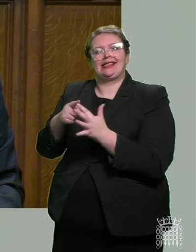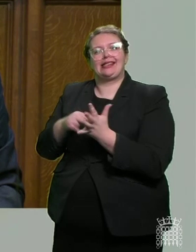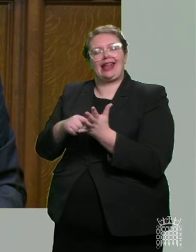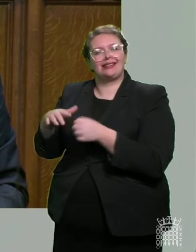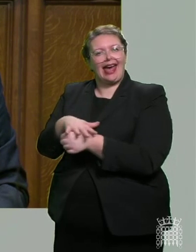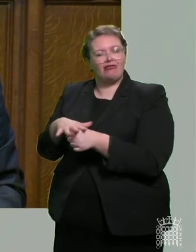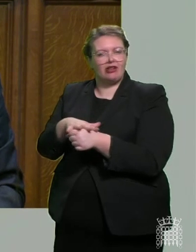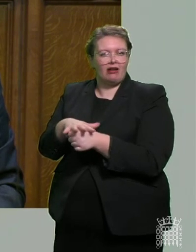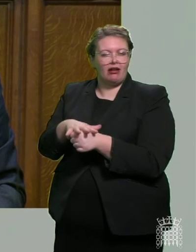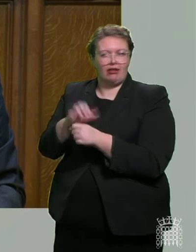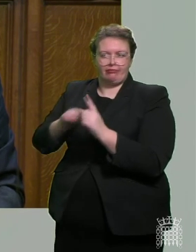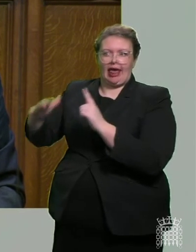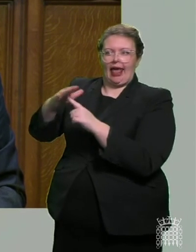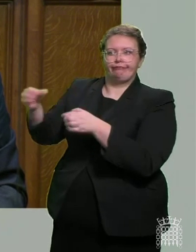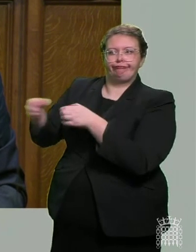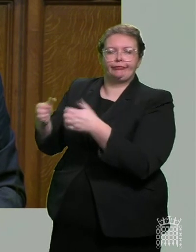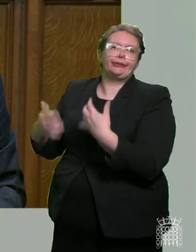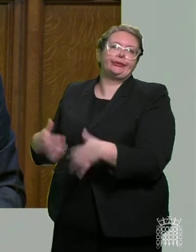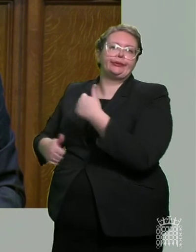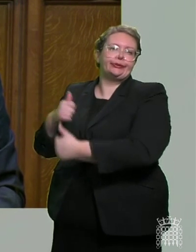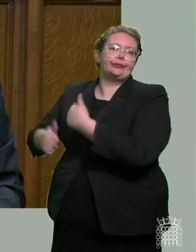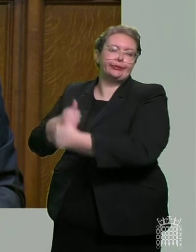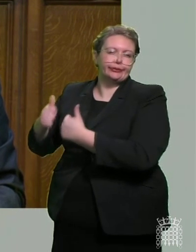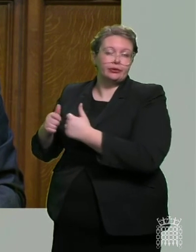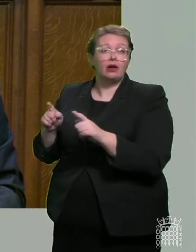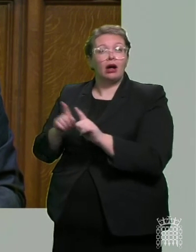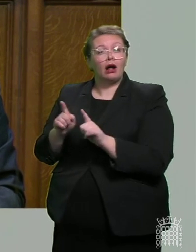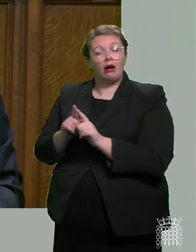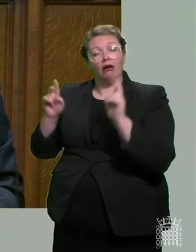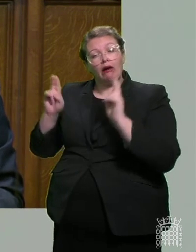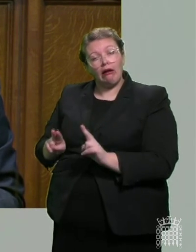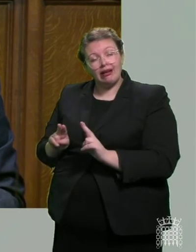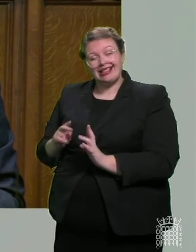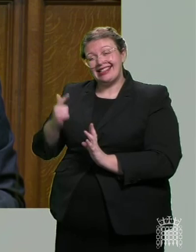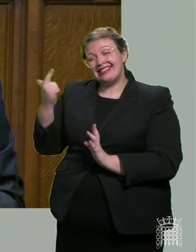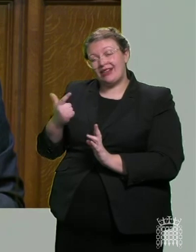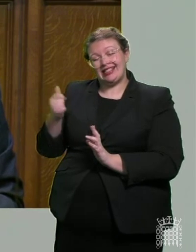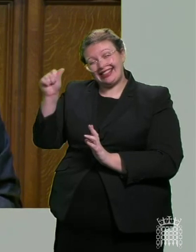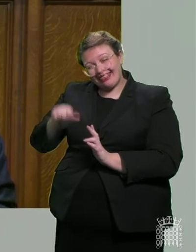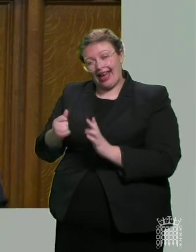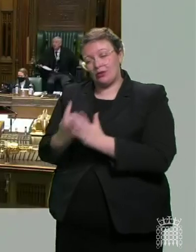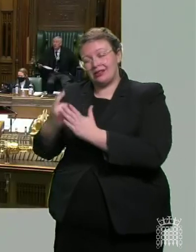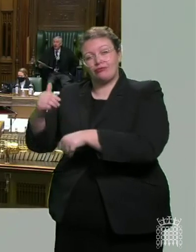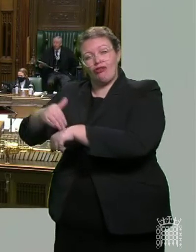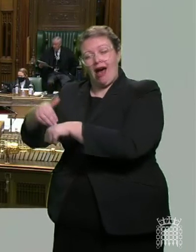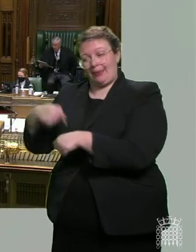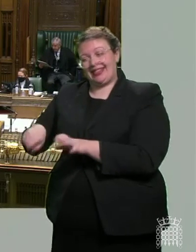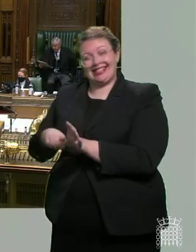Most importantly, this has been accompanied by a reduction of 17,000 in the crime numbers in Kent this year.